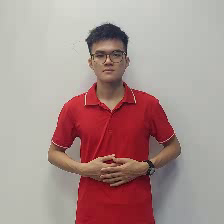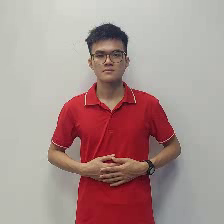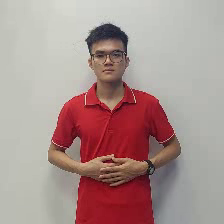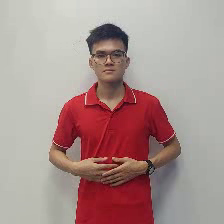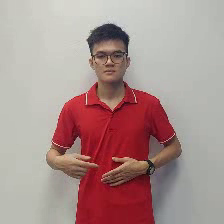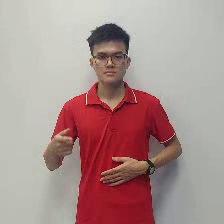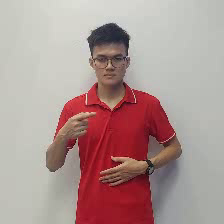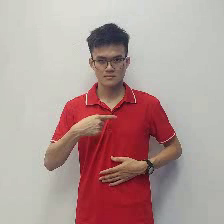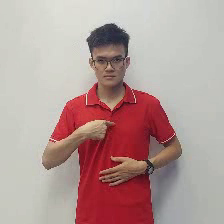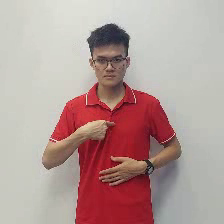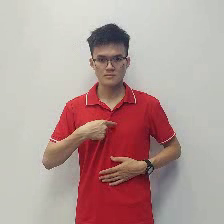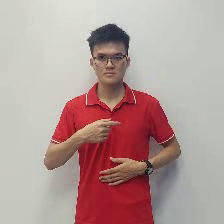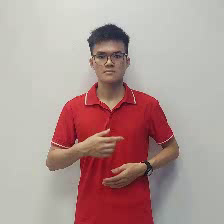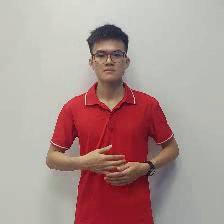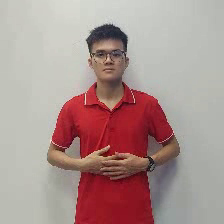Tôi